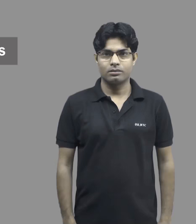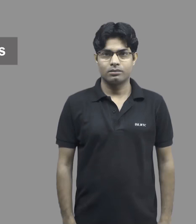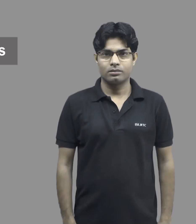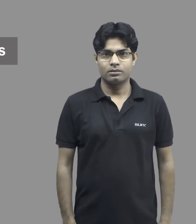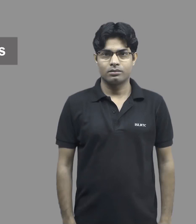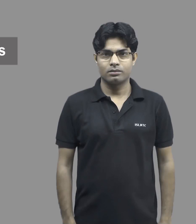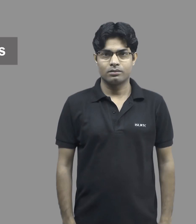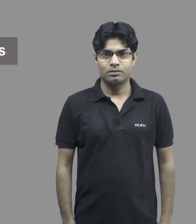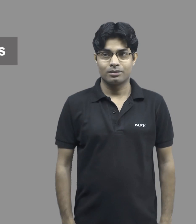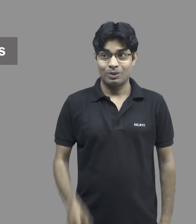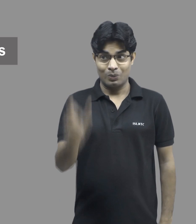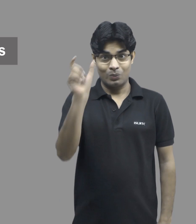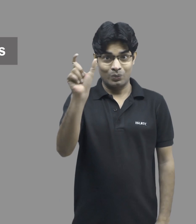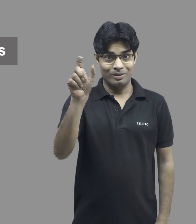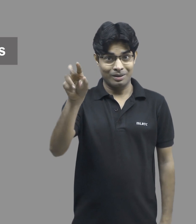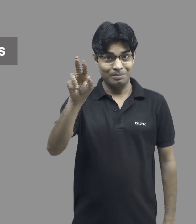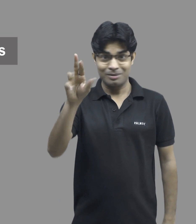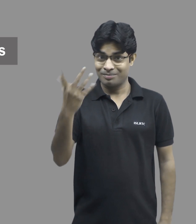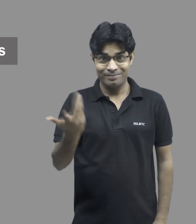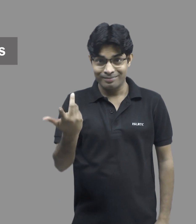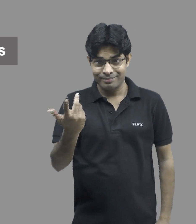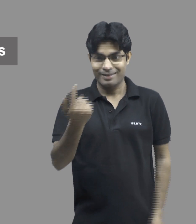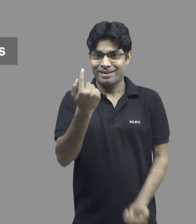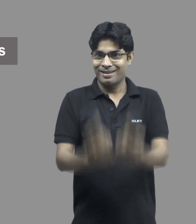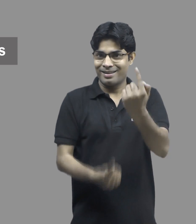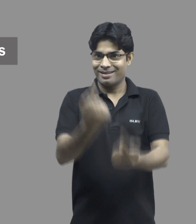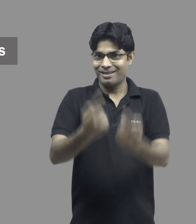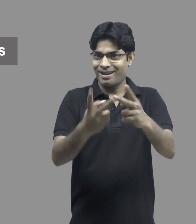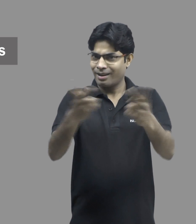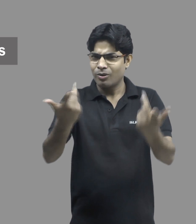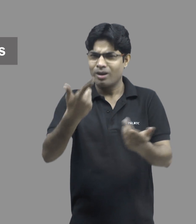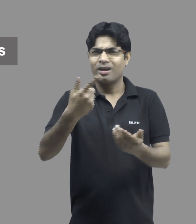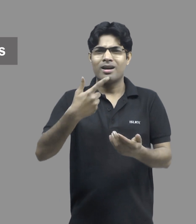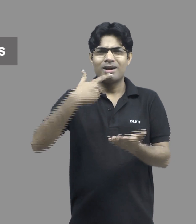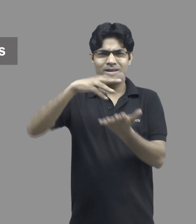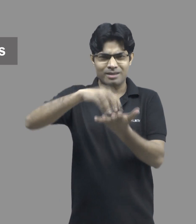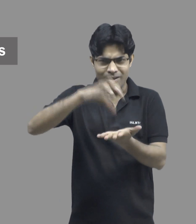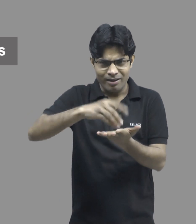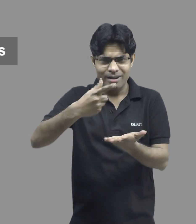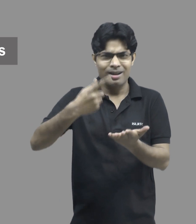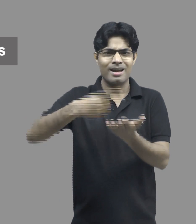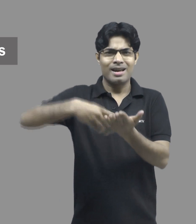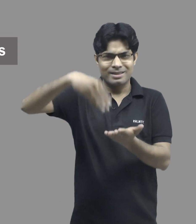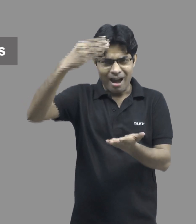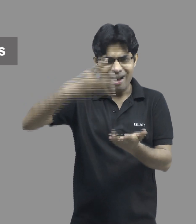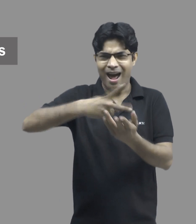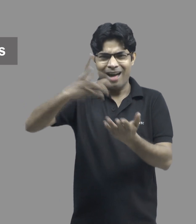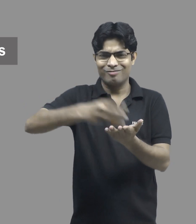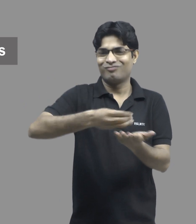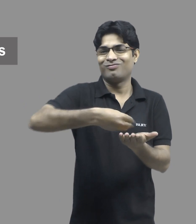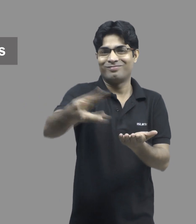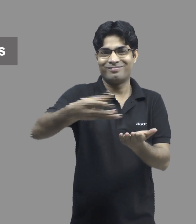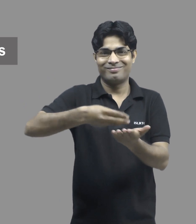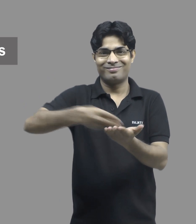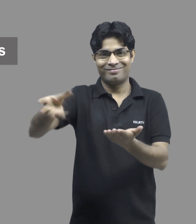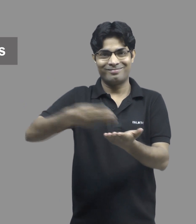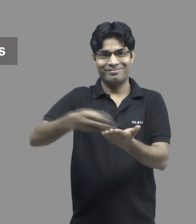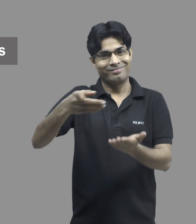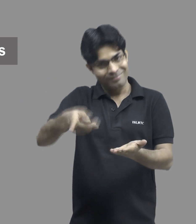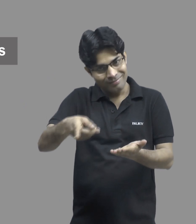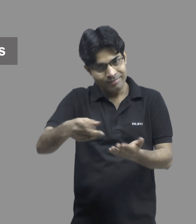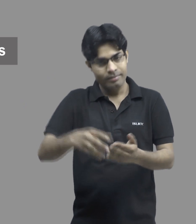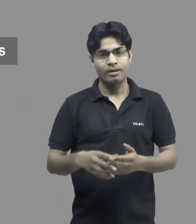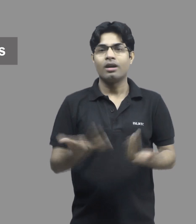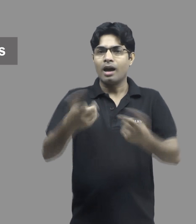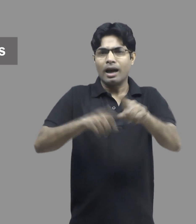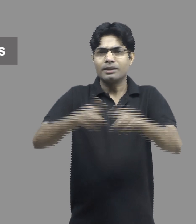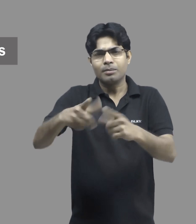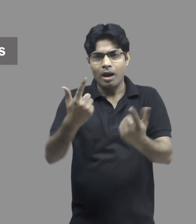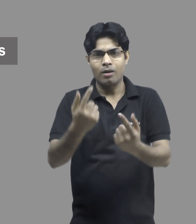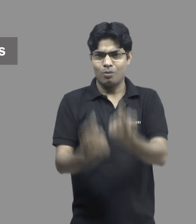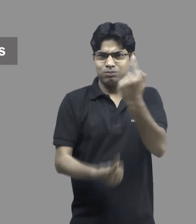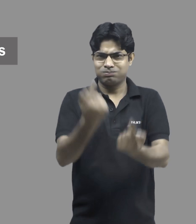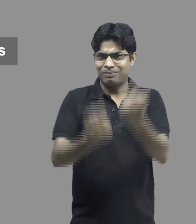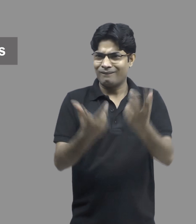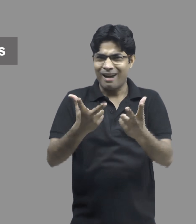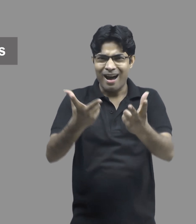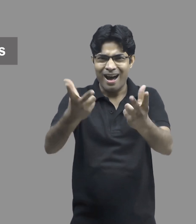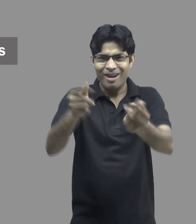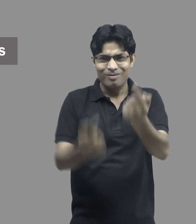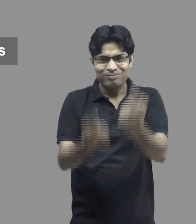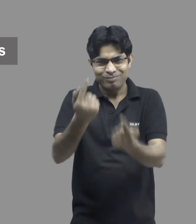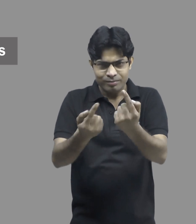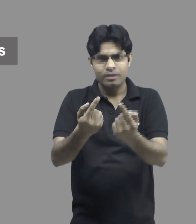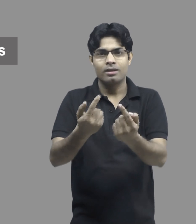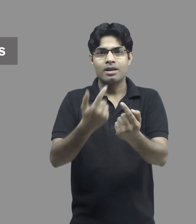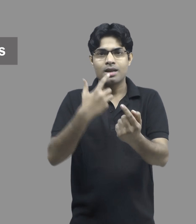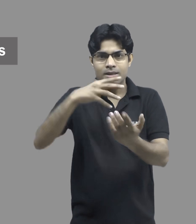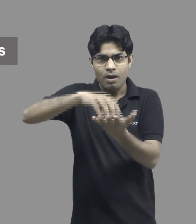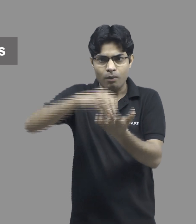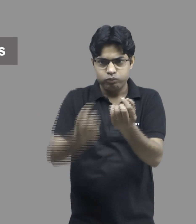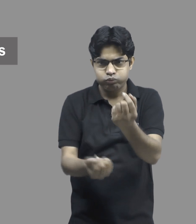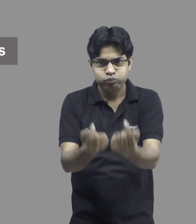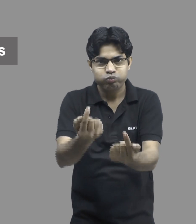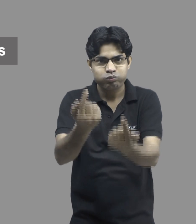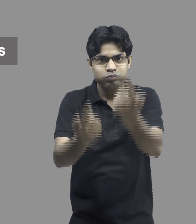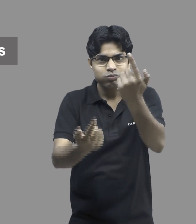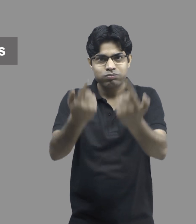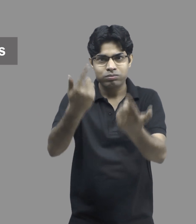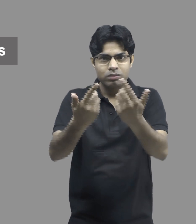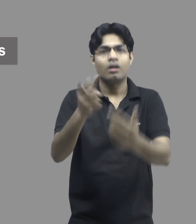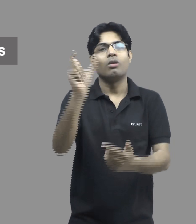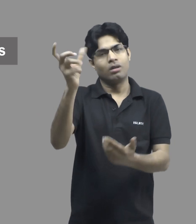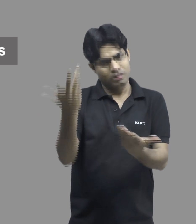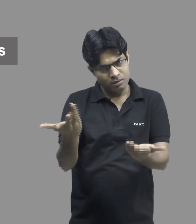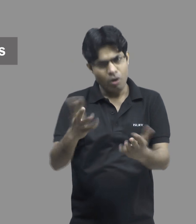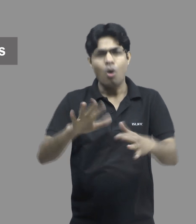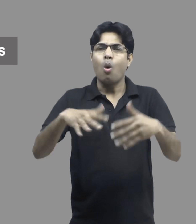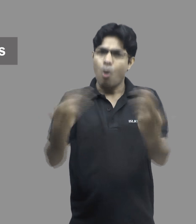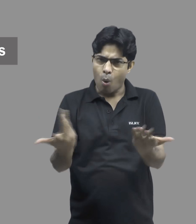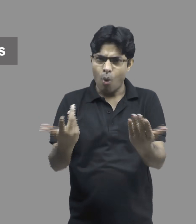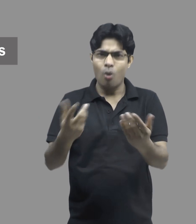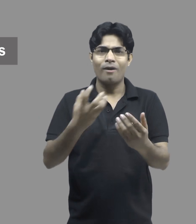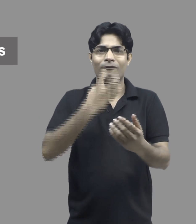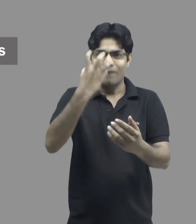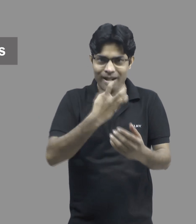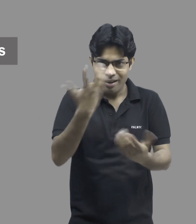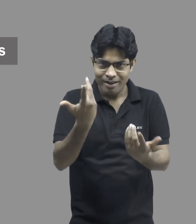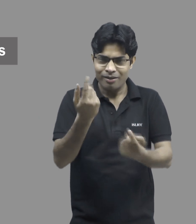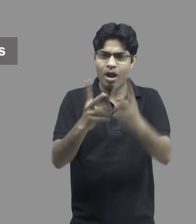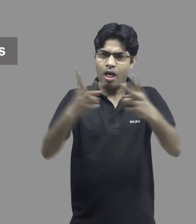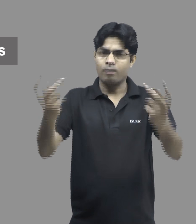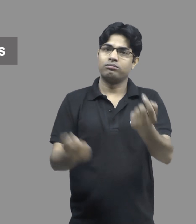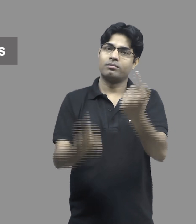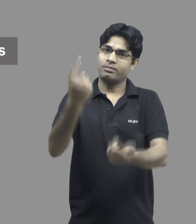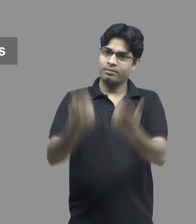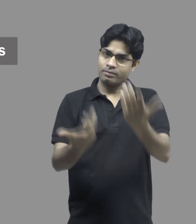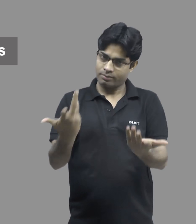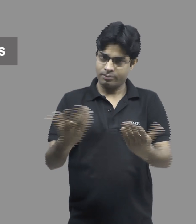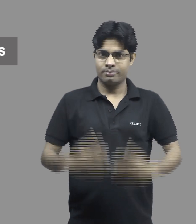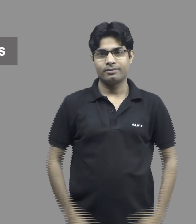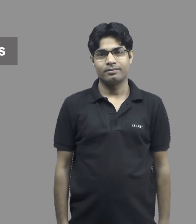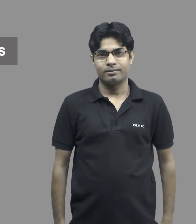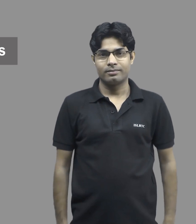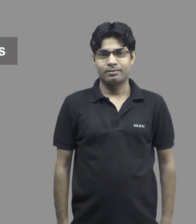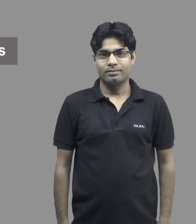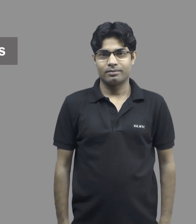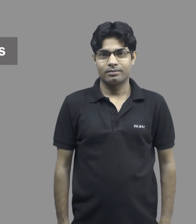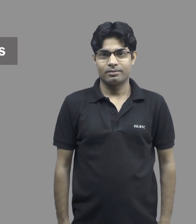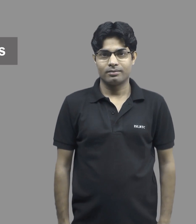Crops